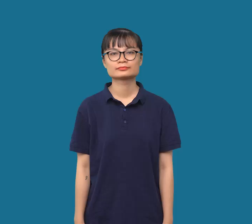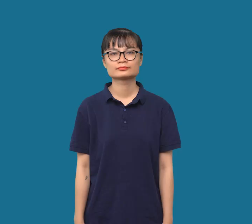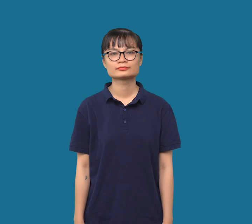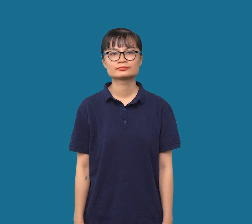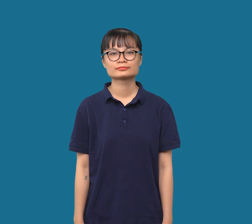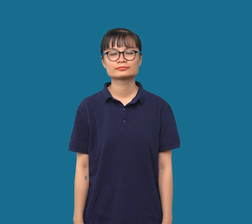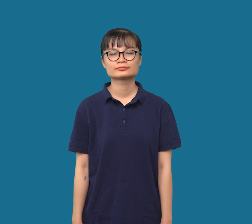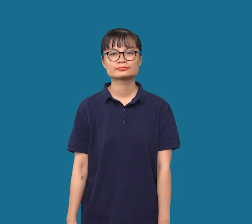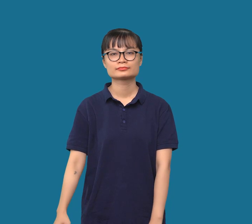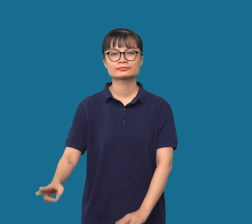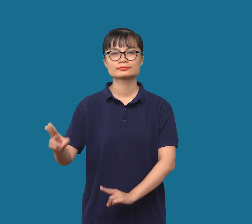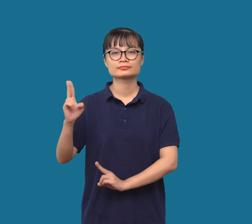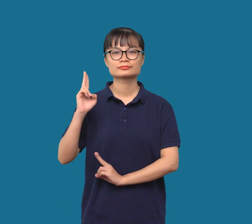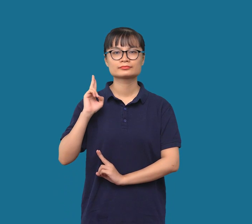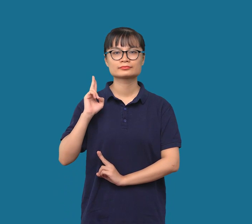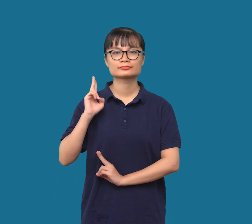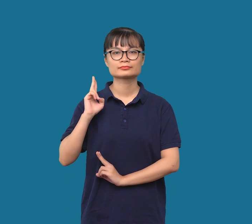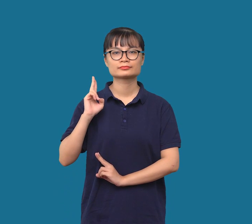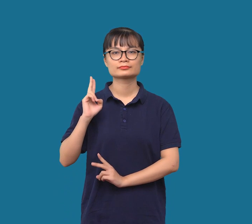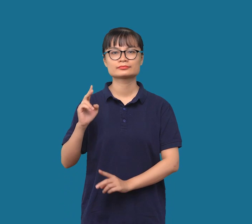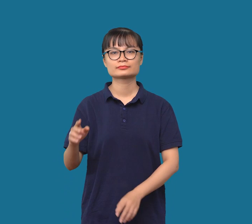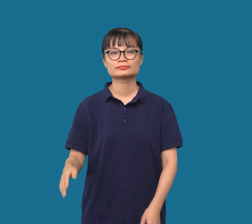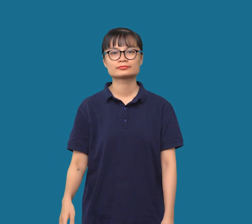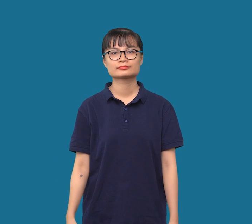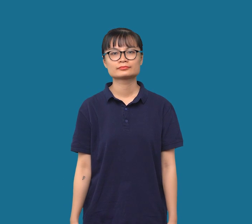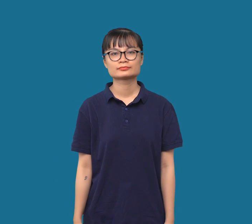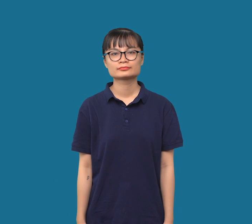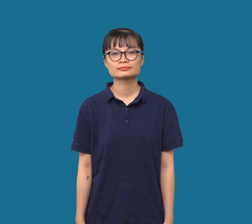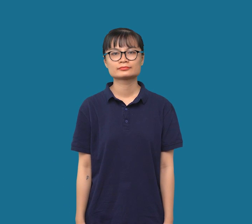bộ đội